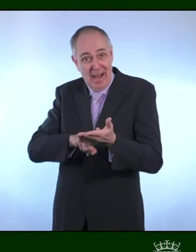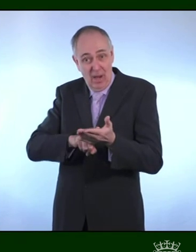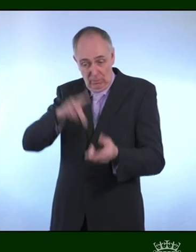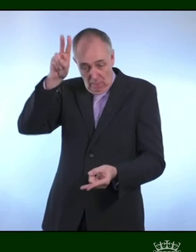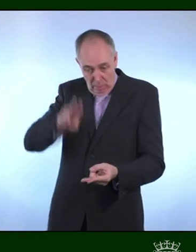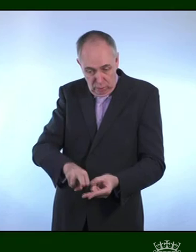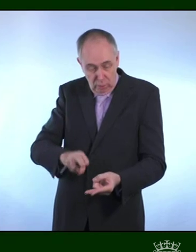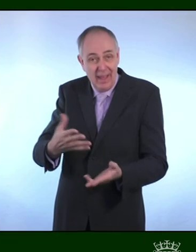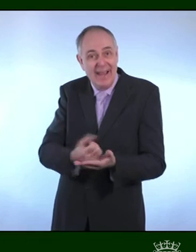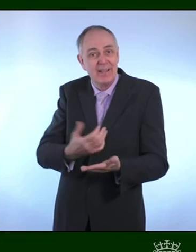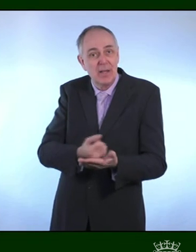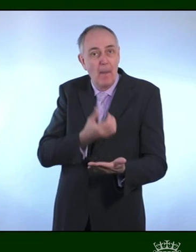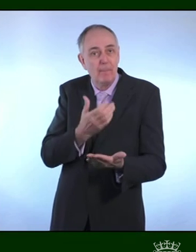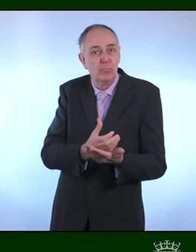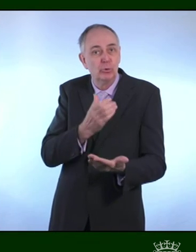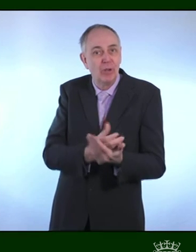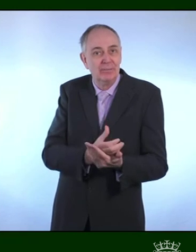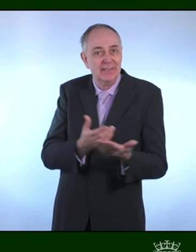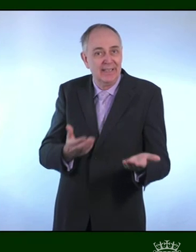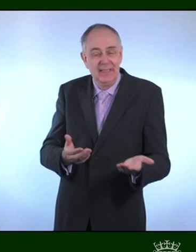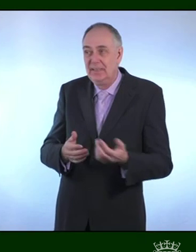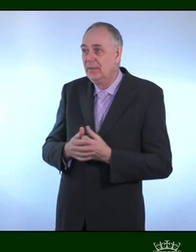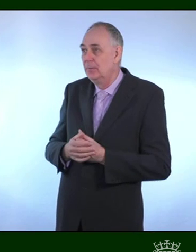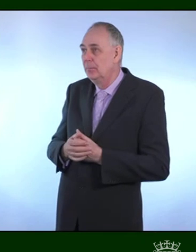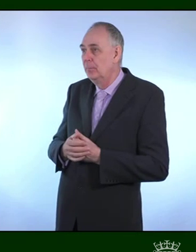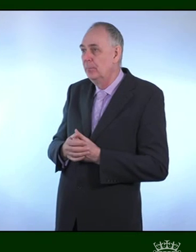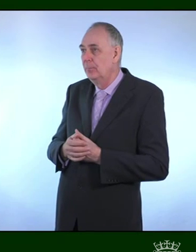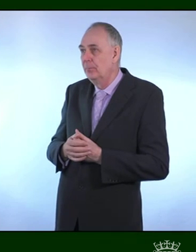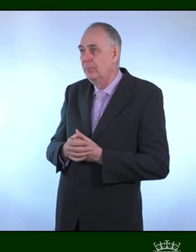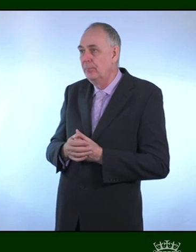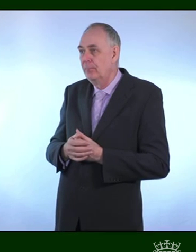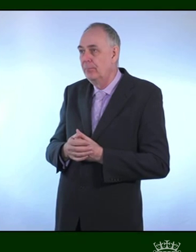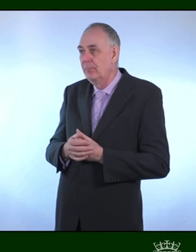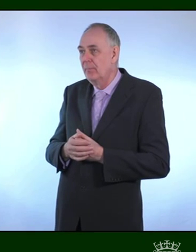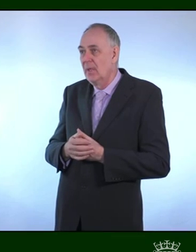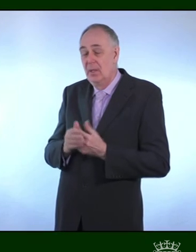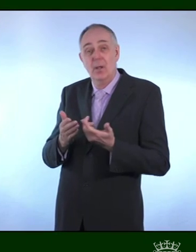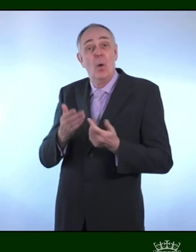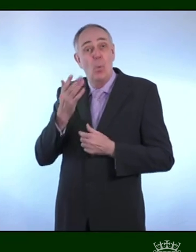Furloughing staff providing essential services to the vulnerable is, frankly, not an option.